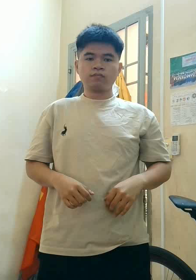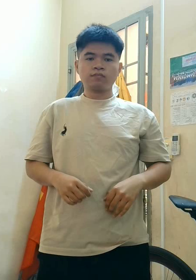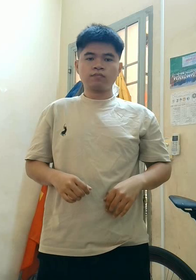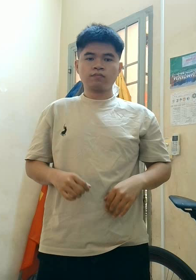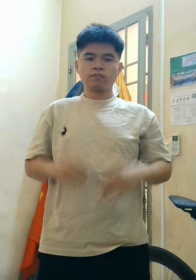quan tam